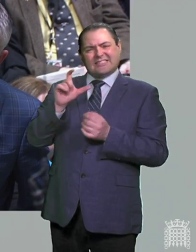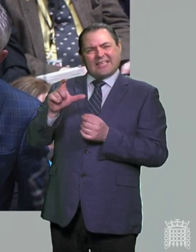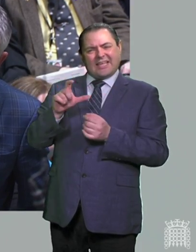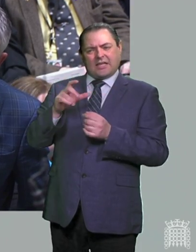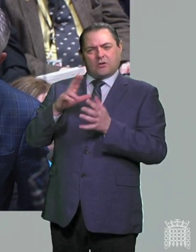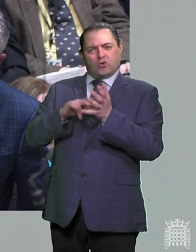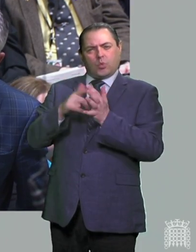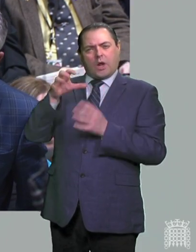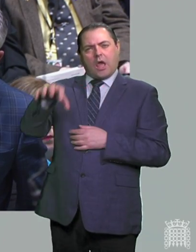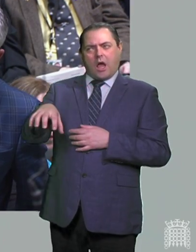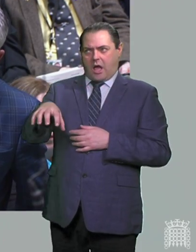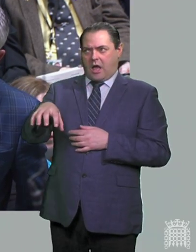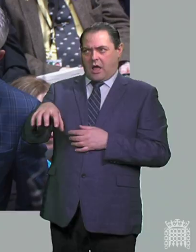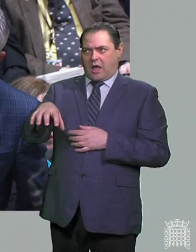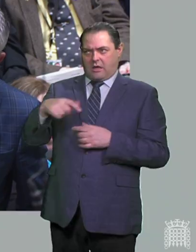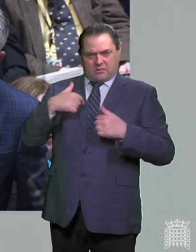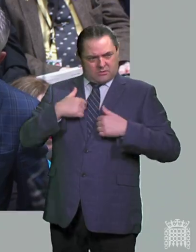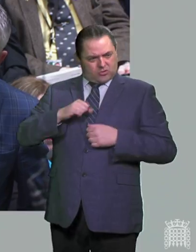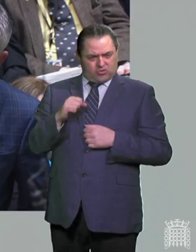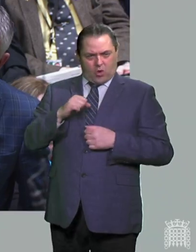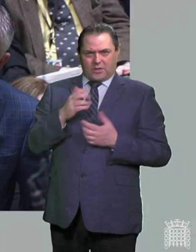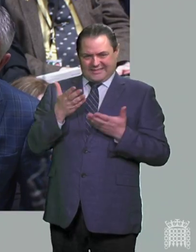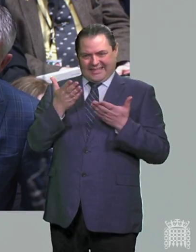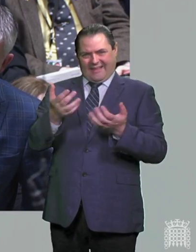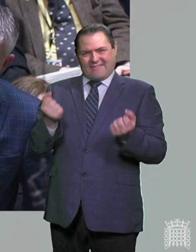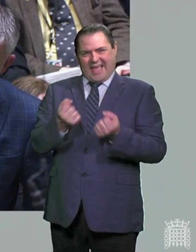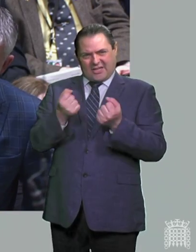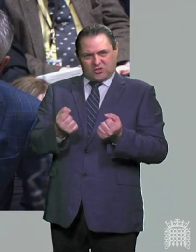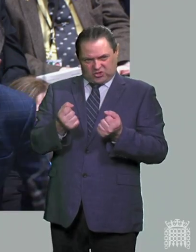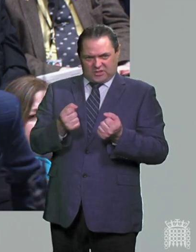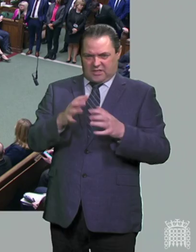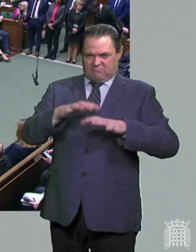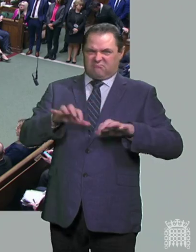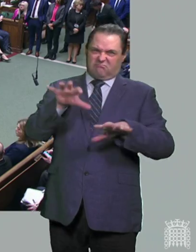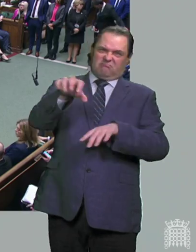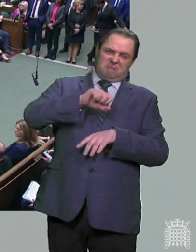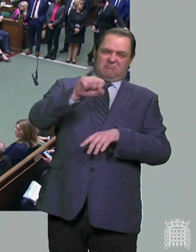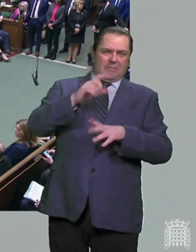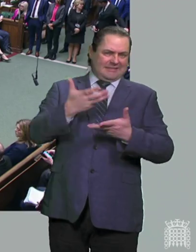Is it not the case that within the Union, Scotland is the energy but Westminster takes the powers?